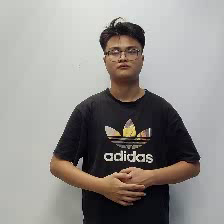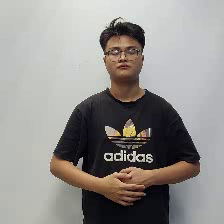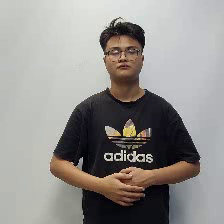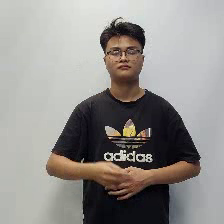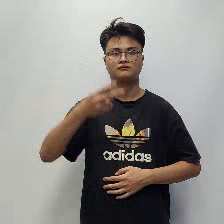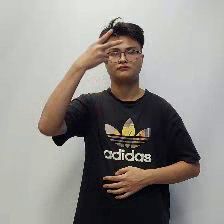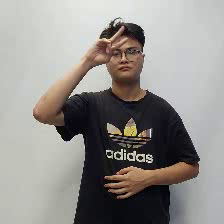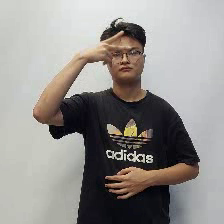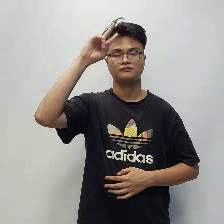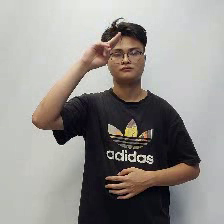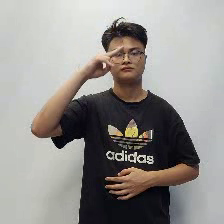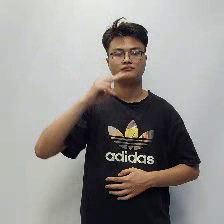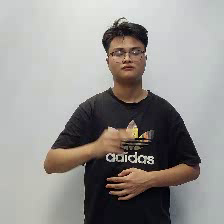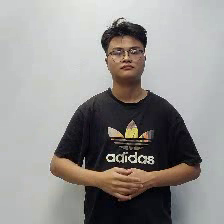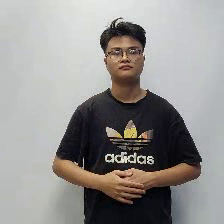Nhầm